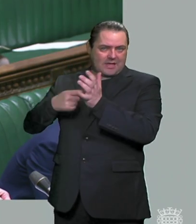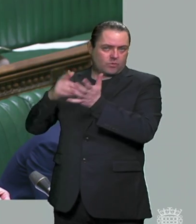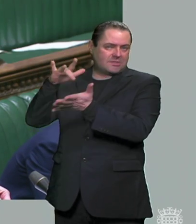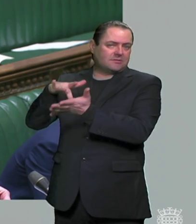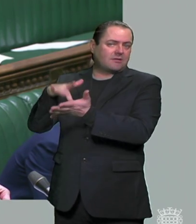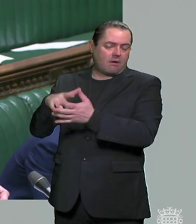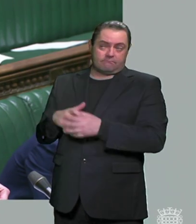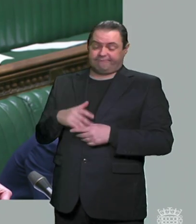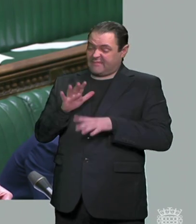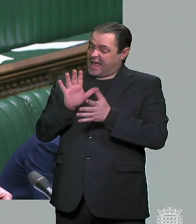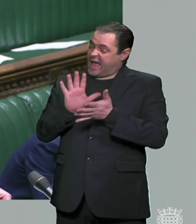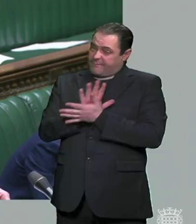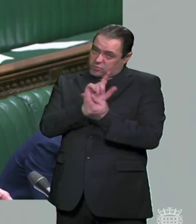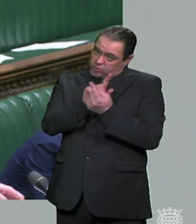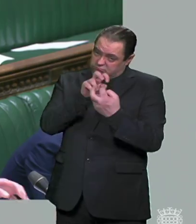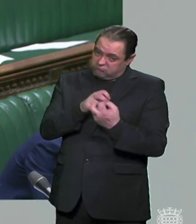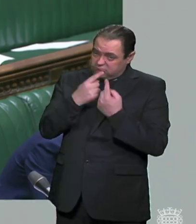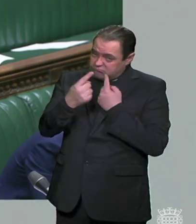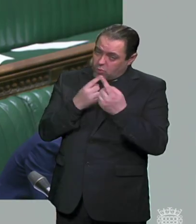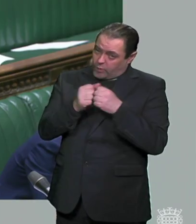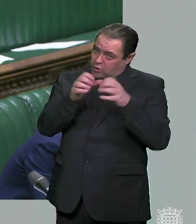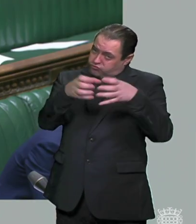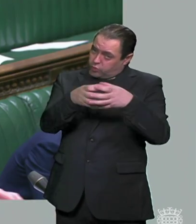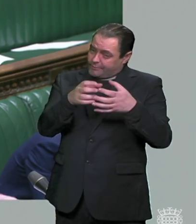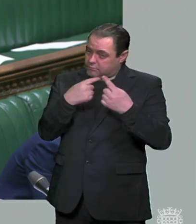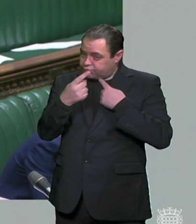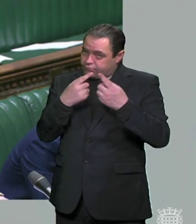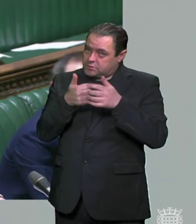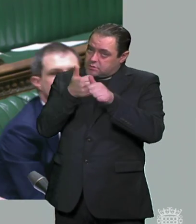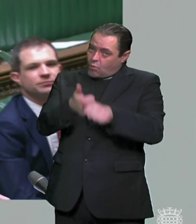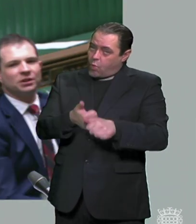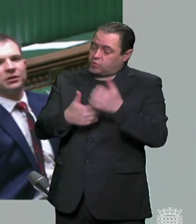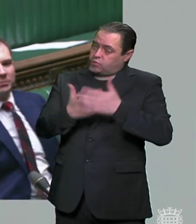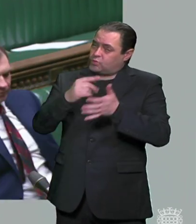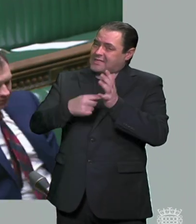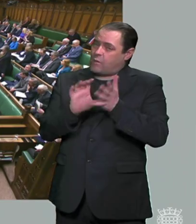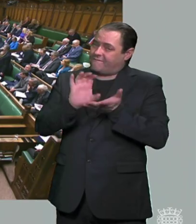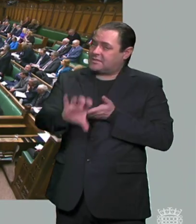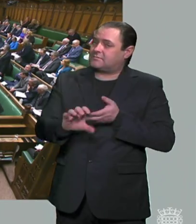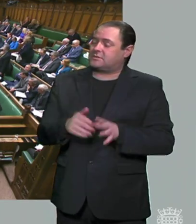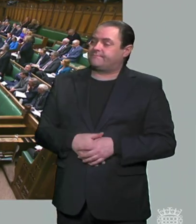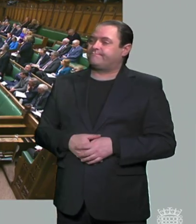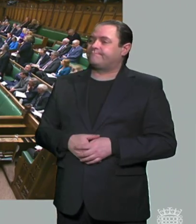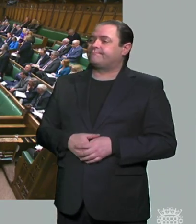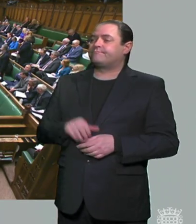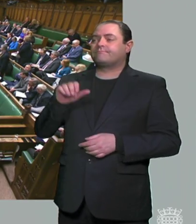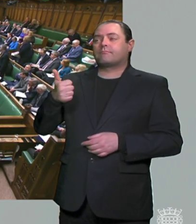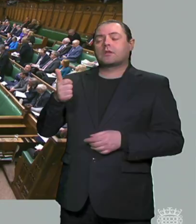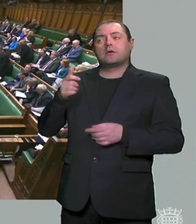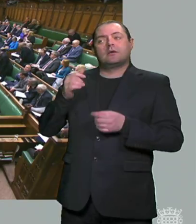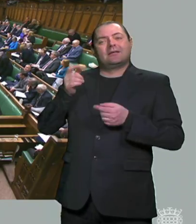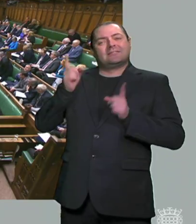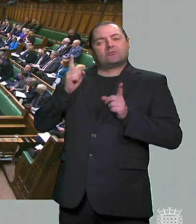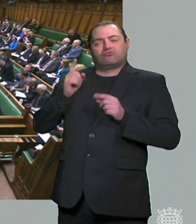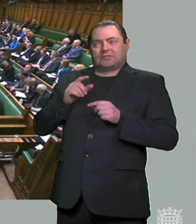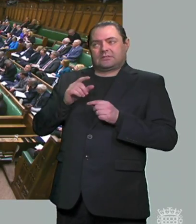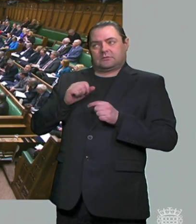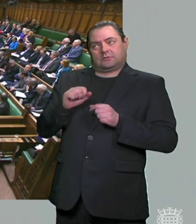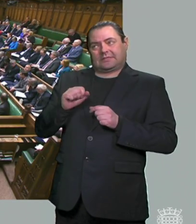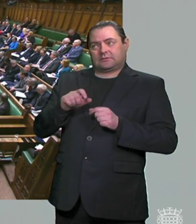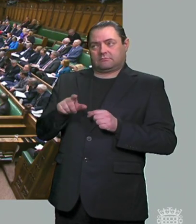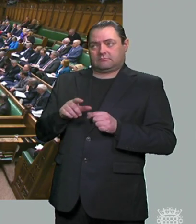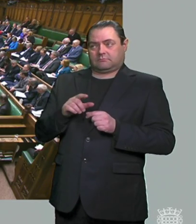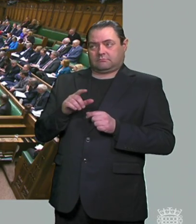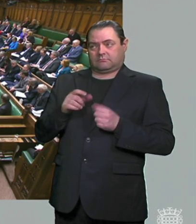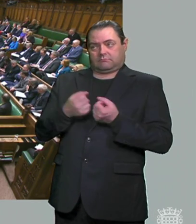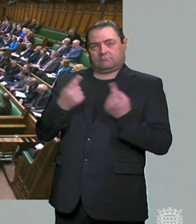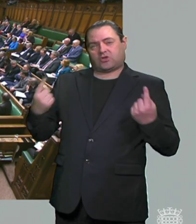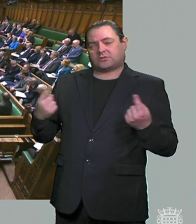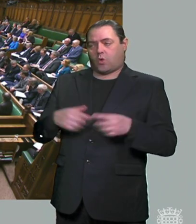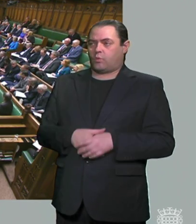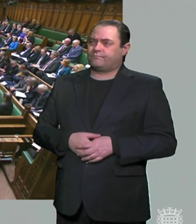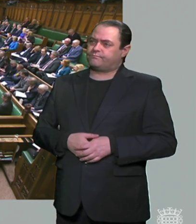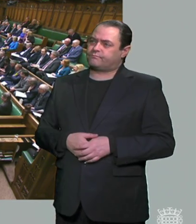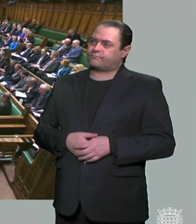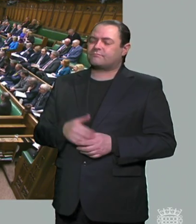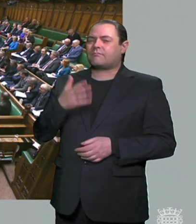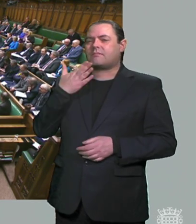I would be very happy to meet the honourable Lady’s group to discuss how we might support new town investment.